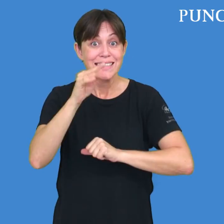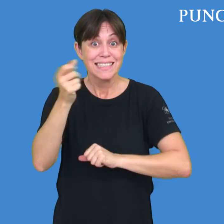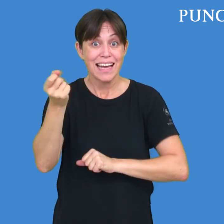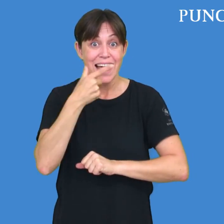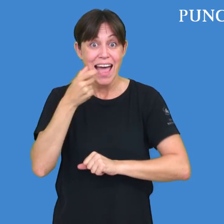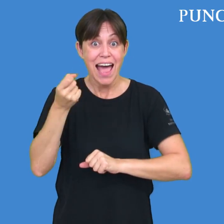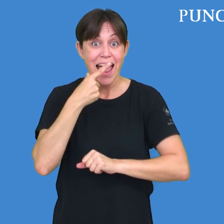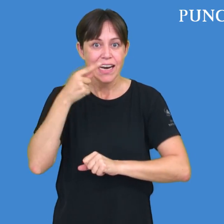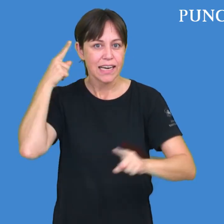droga